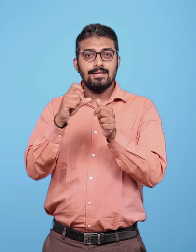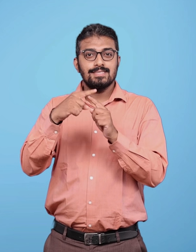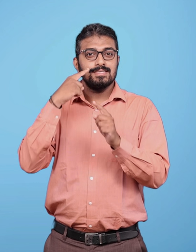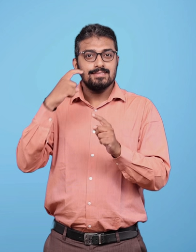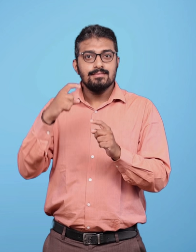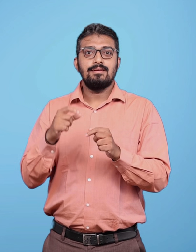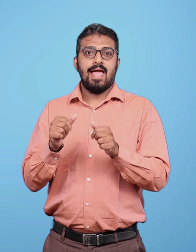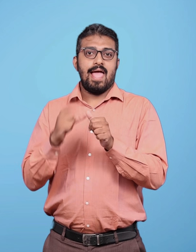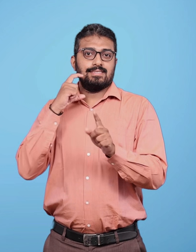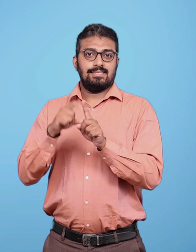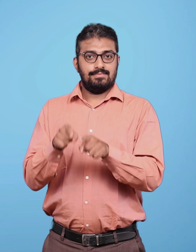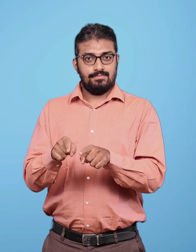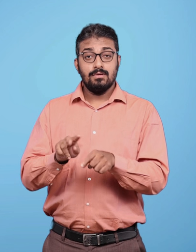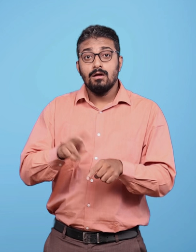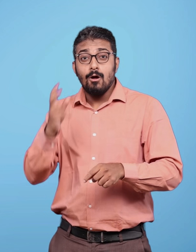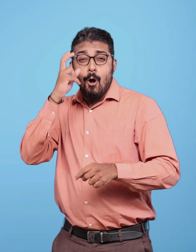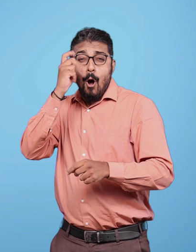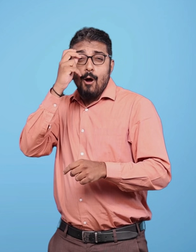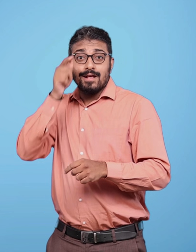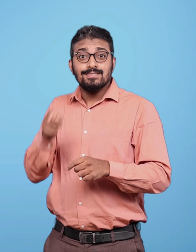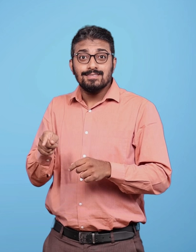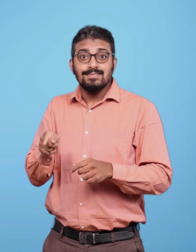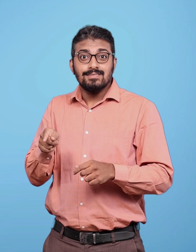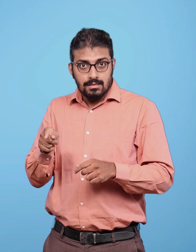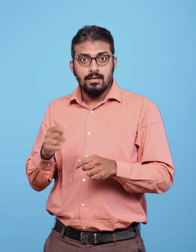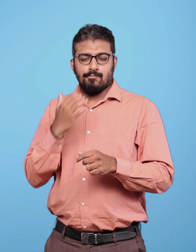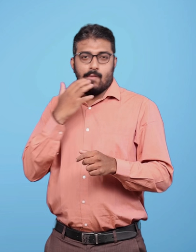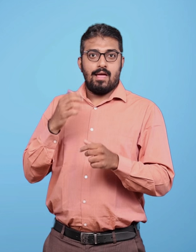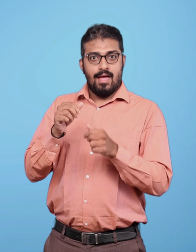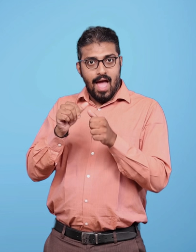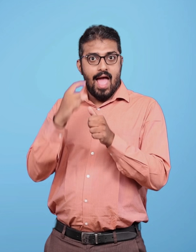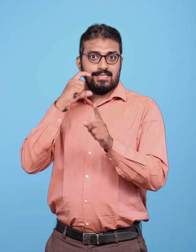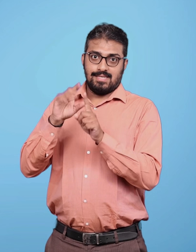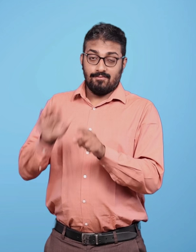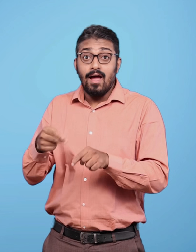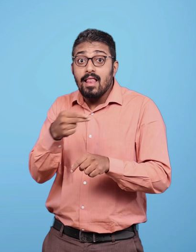So both curd and oranges taste sour.